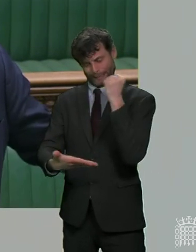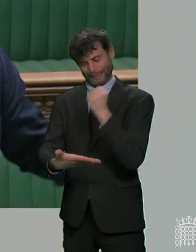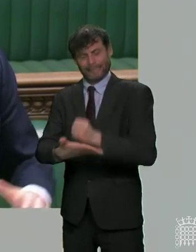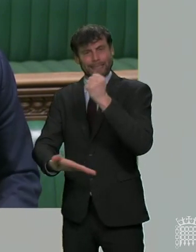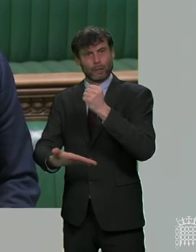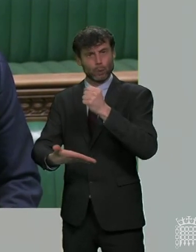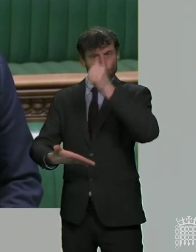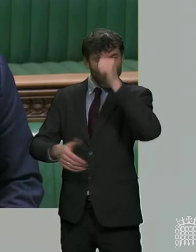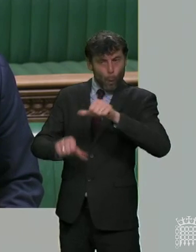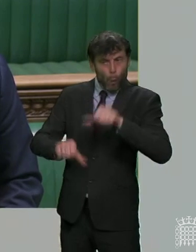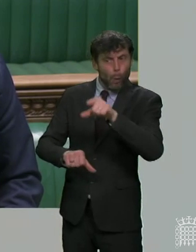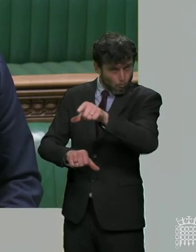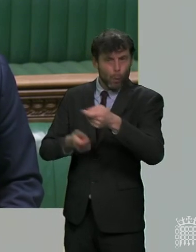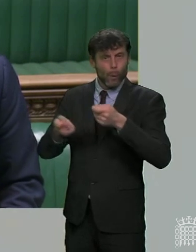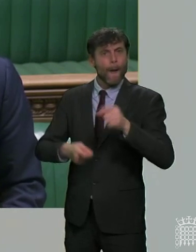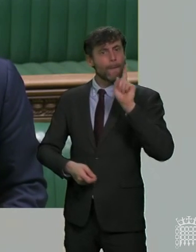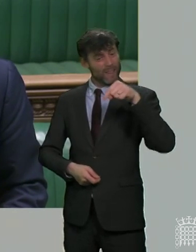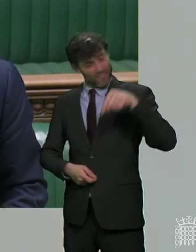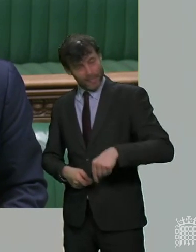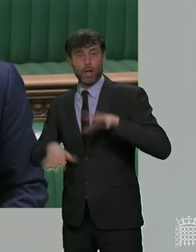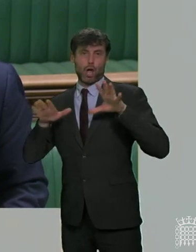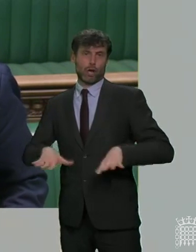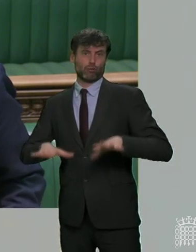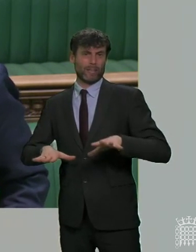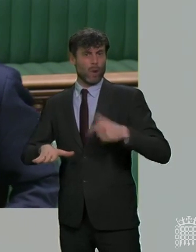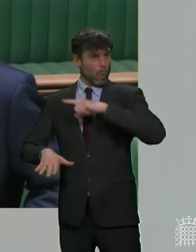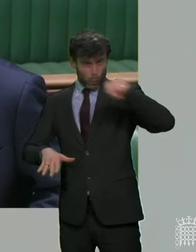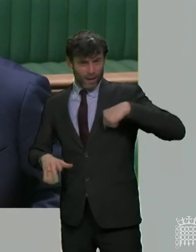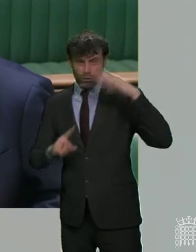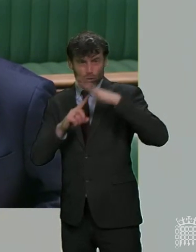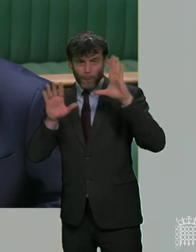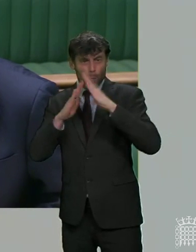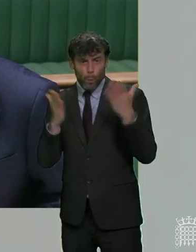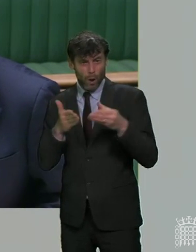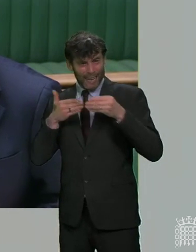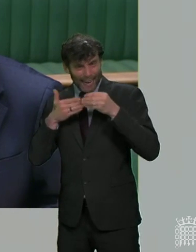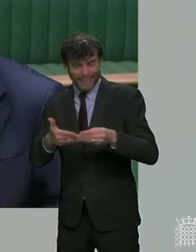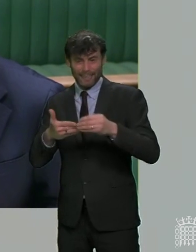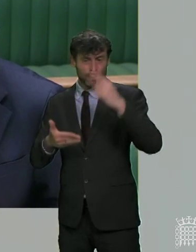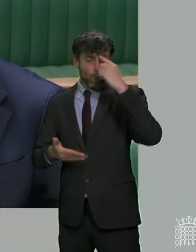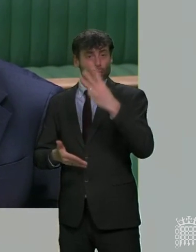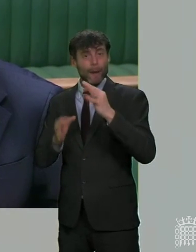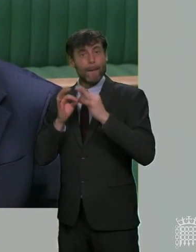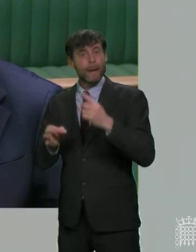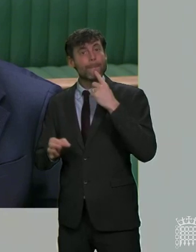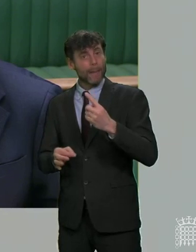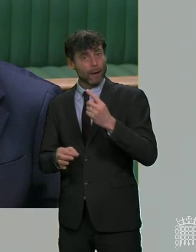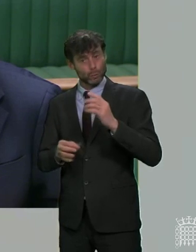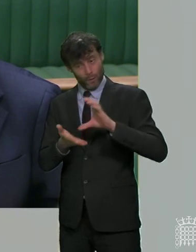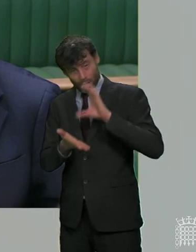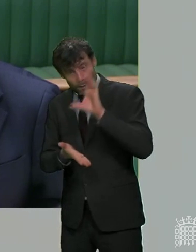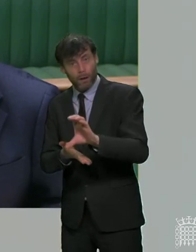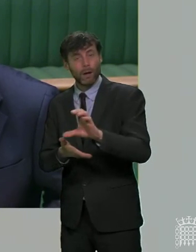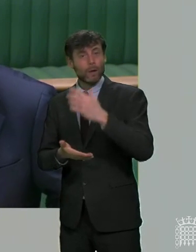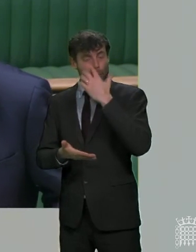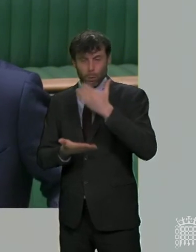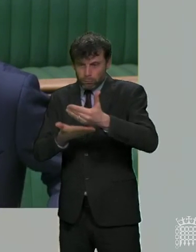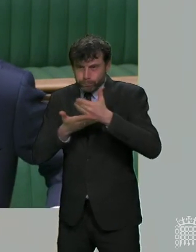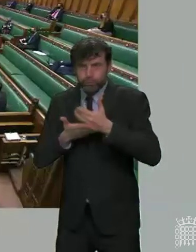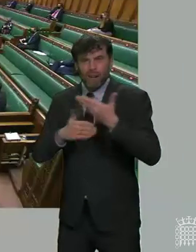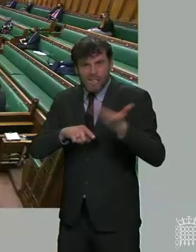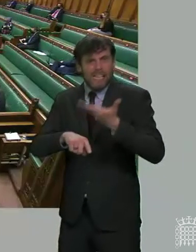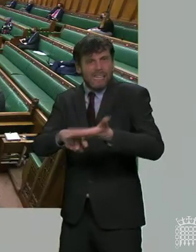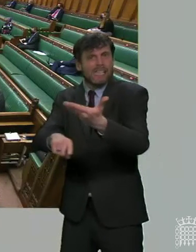In the meantime, this Government are leading the world in tackling deforestation, with a £3 billion investment being led across Whitehall.